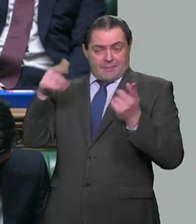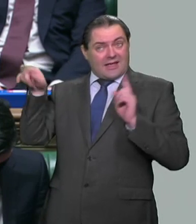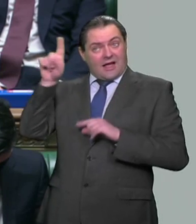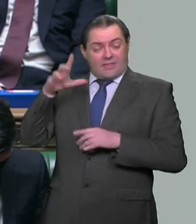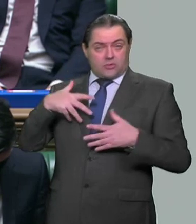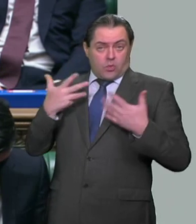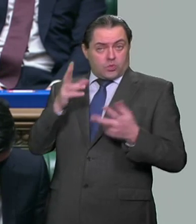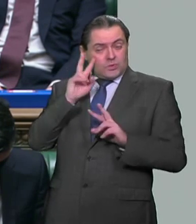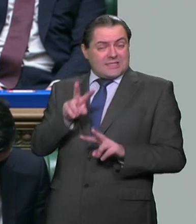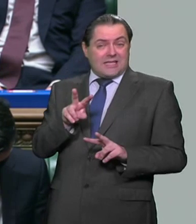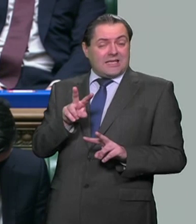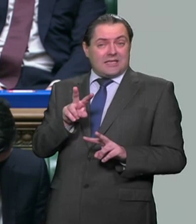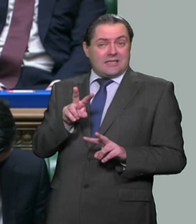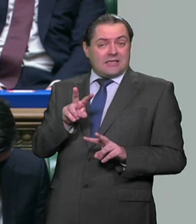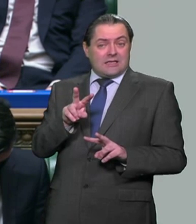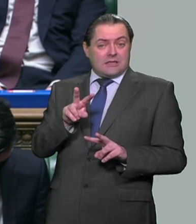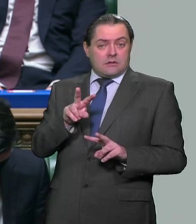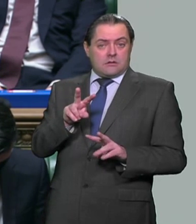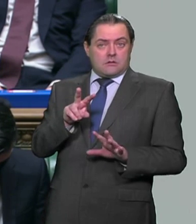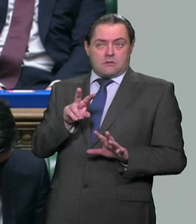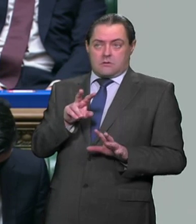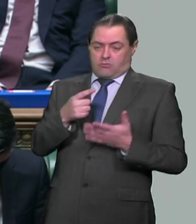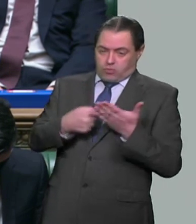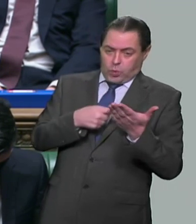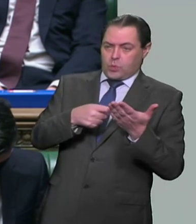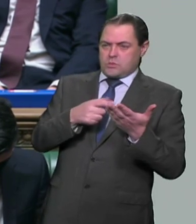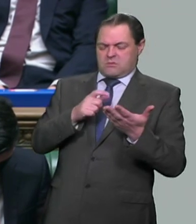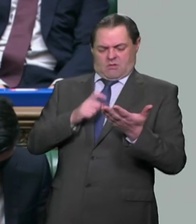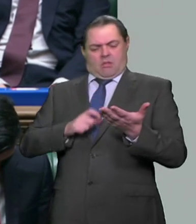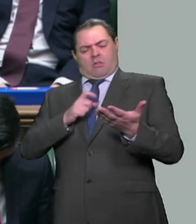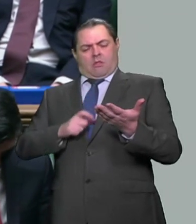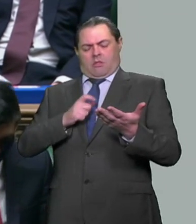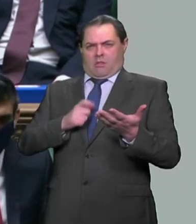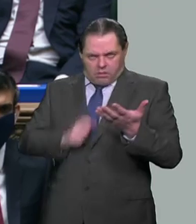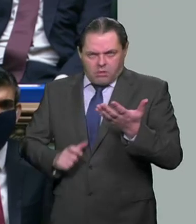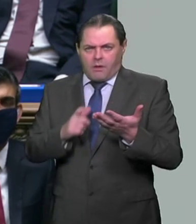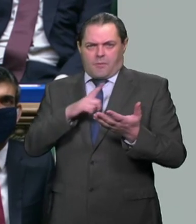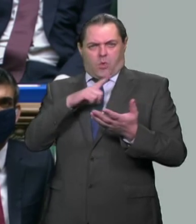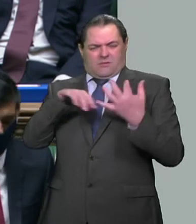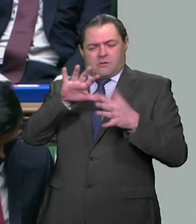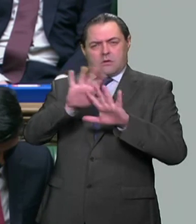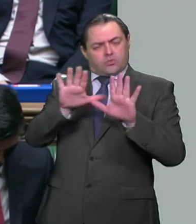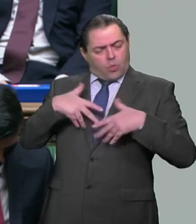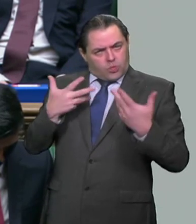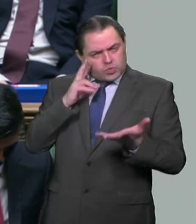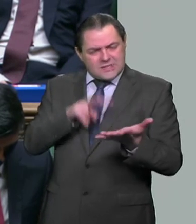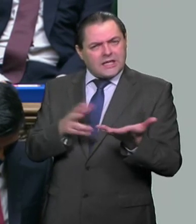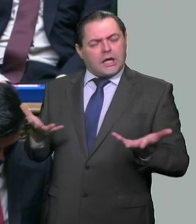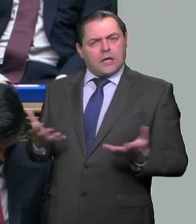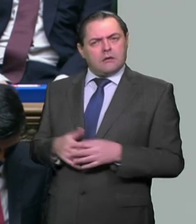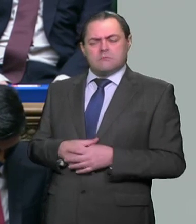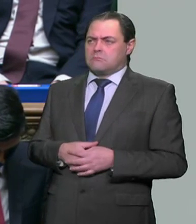I do not think the public do want to see confidence in the measures undermined.